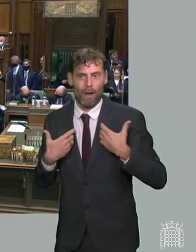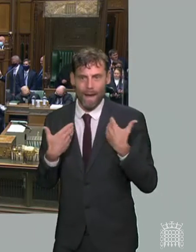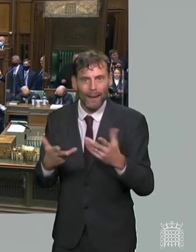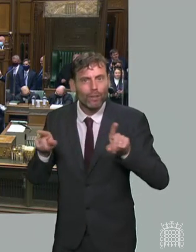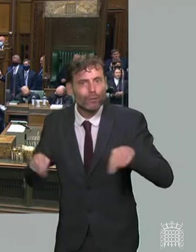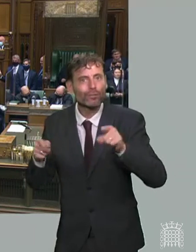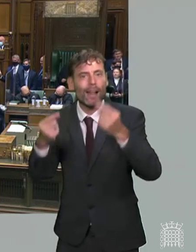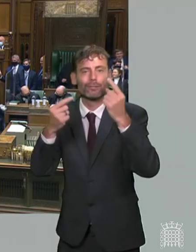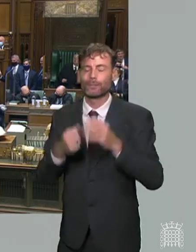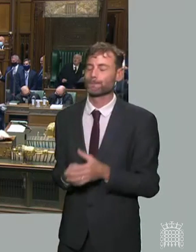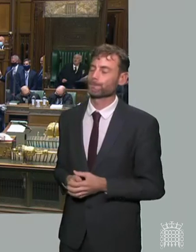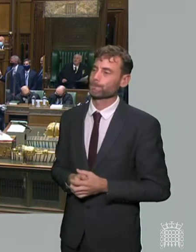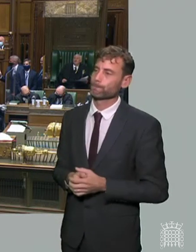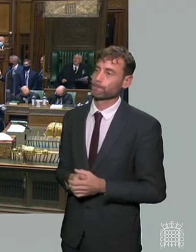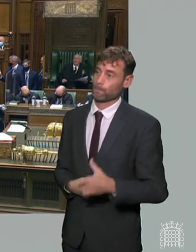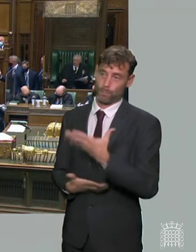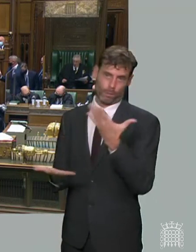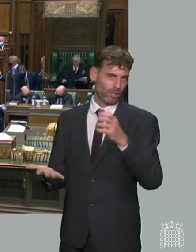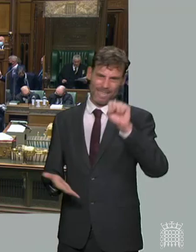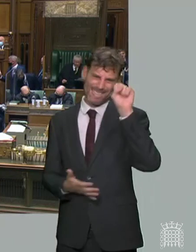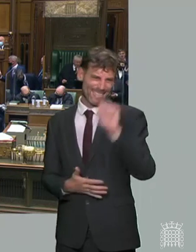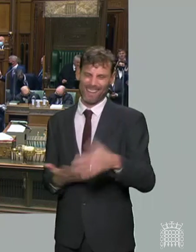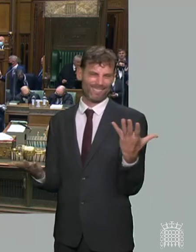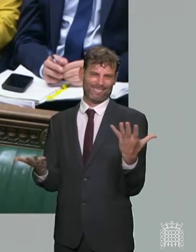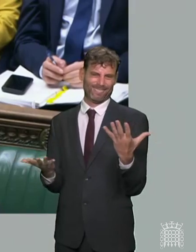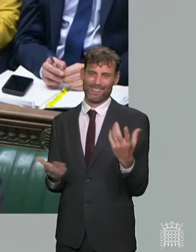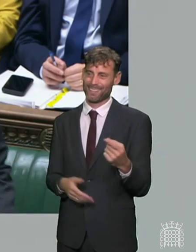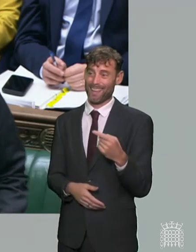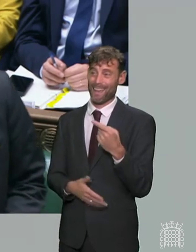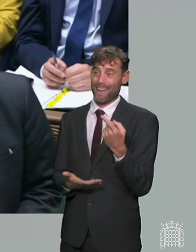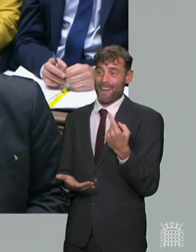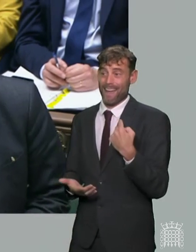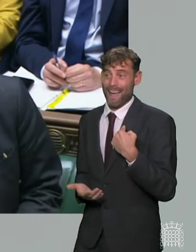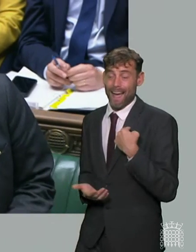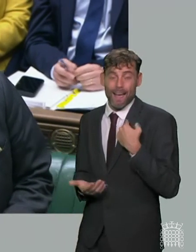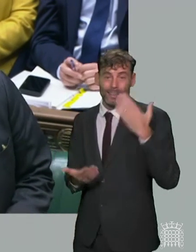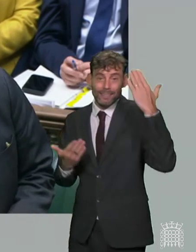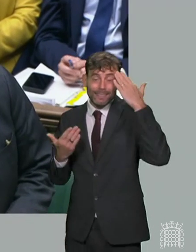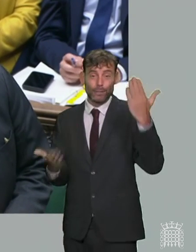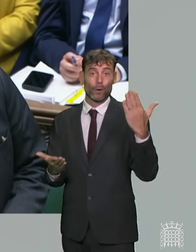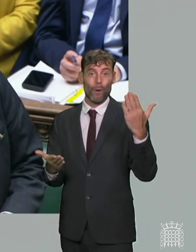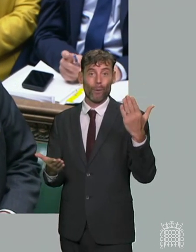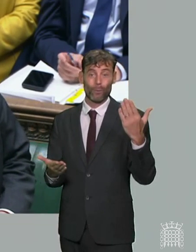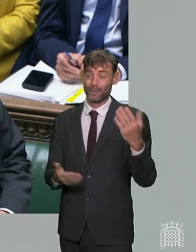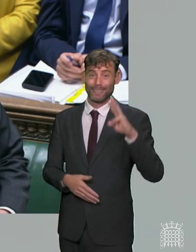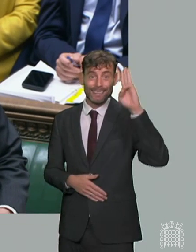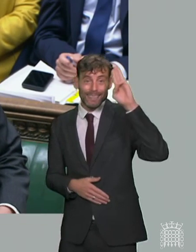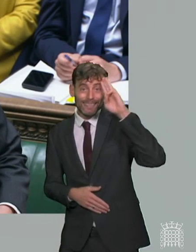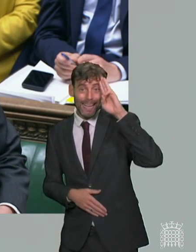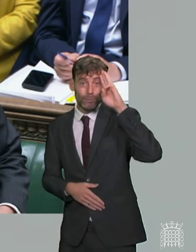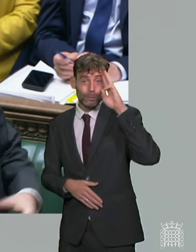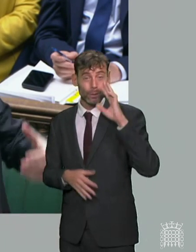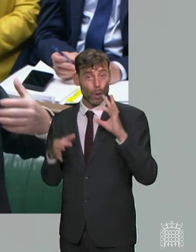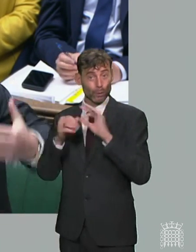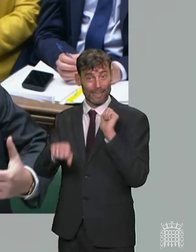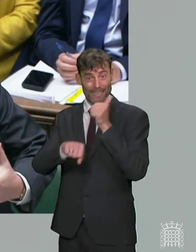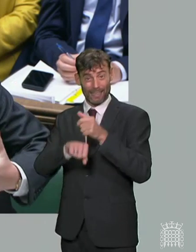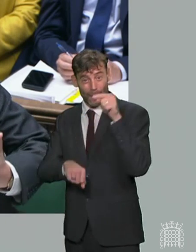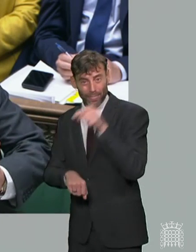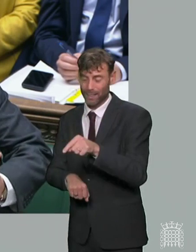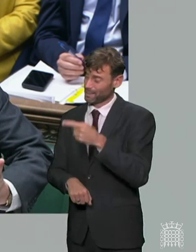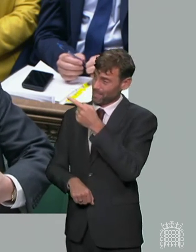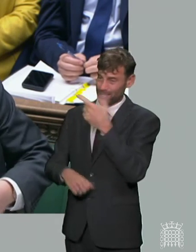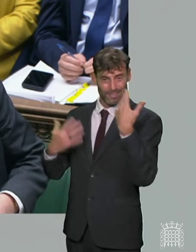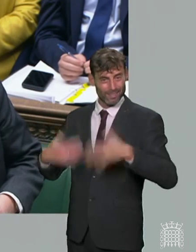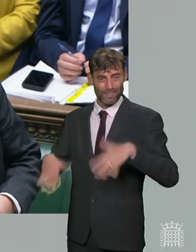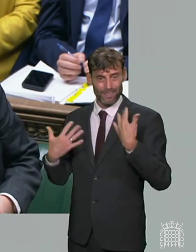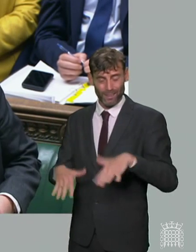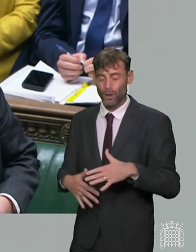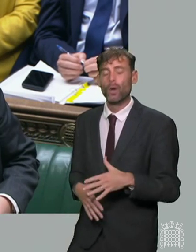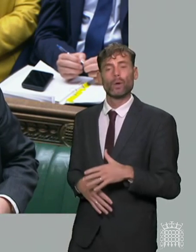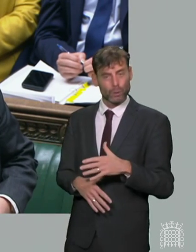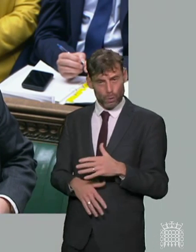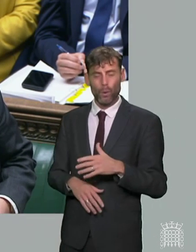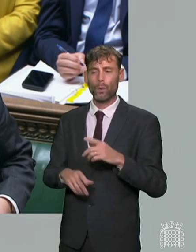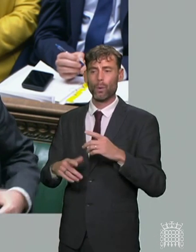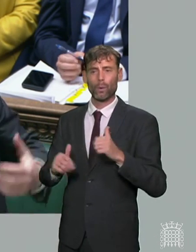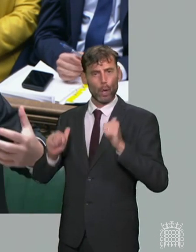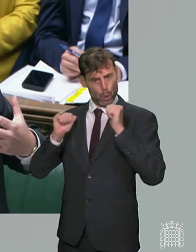Yes; I had no idea that the Scout Association was doing that, but I think it is fantastic.